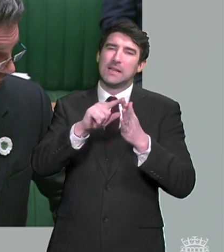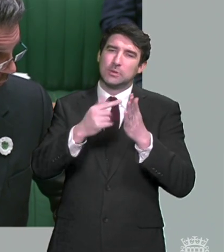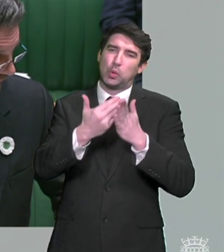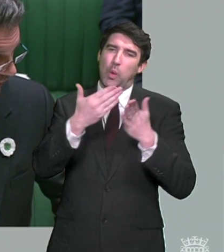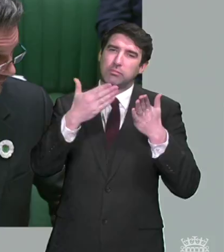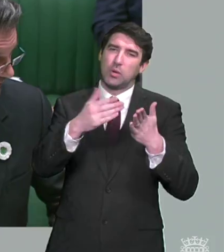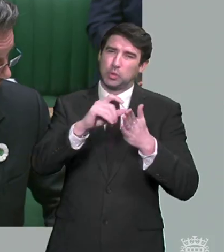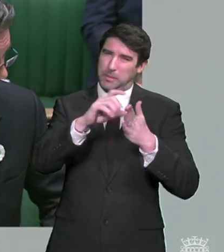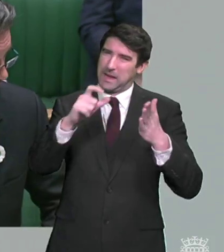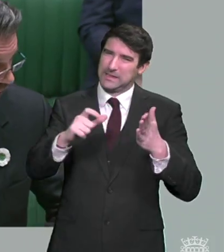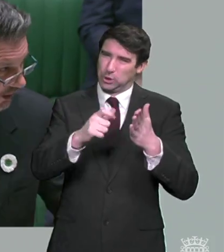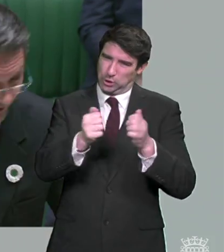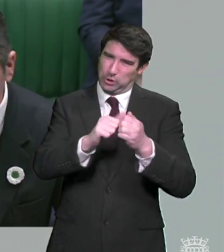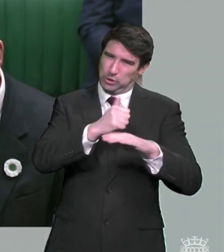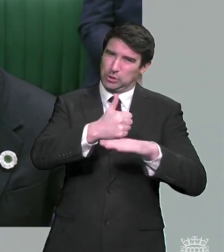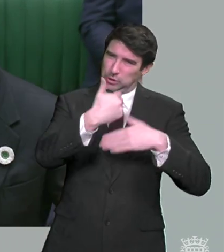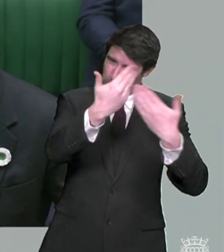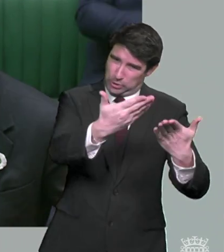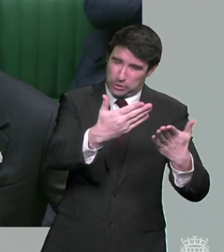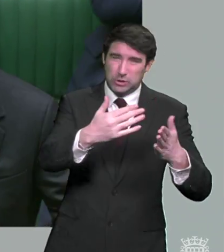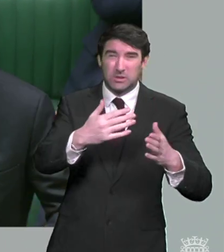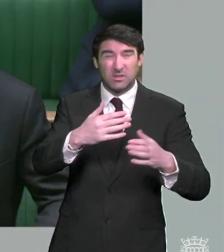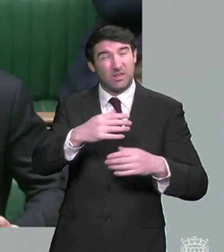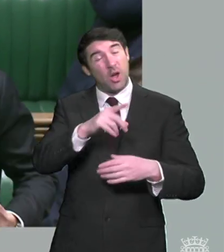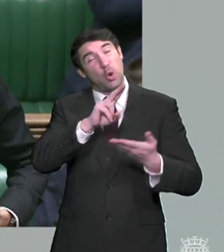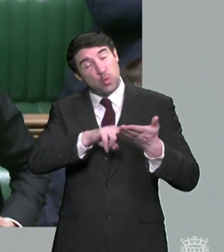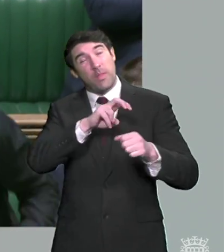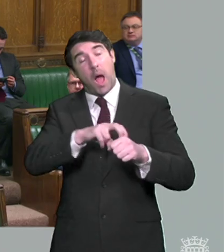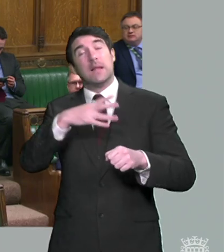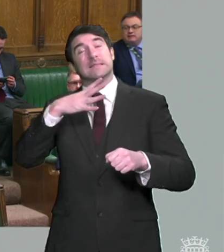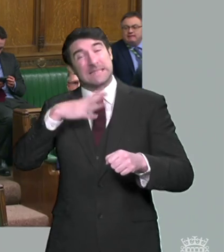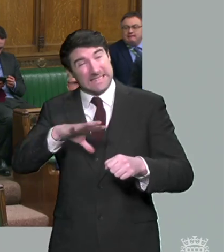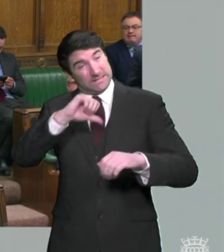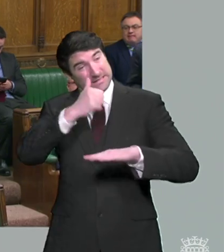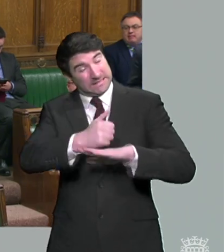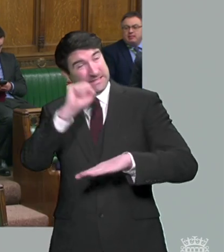Of course, what Northern Ireland needs is strong and effective devolved government.